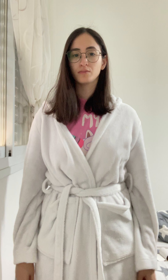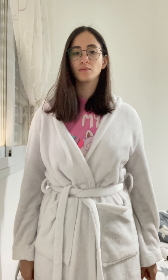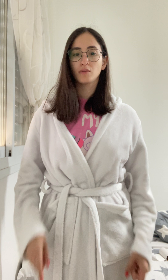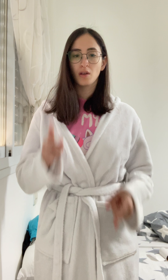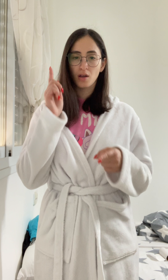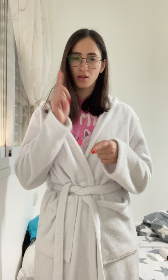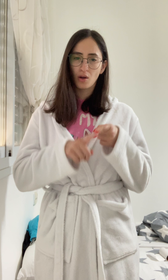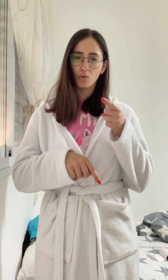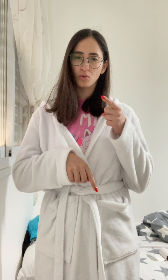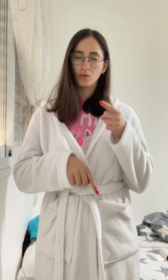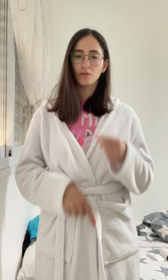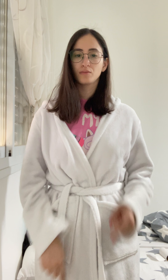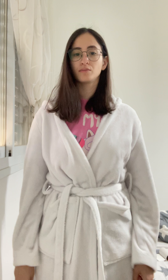טעות